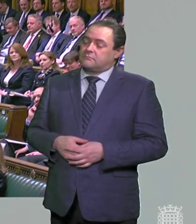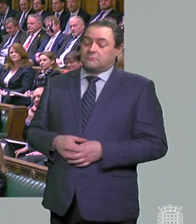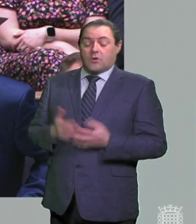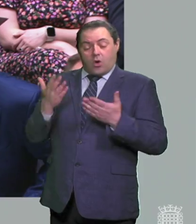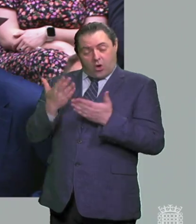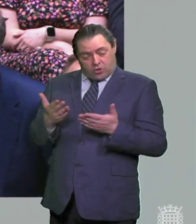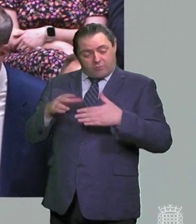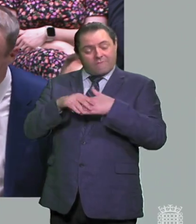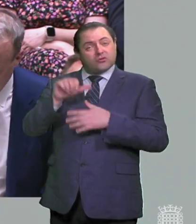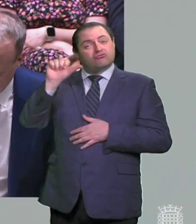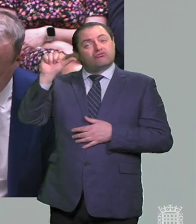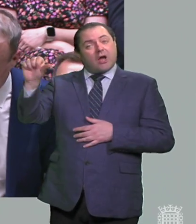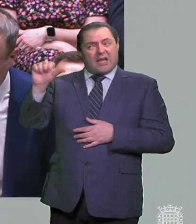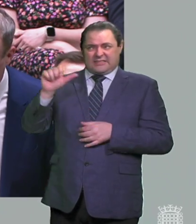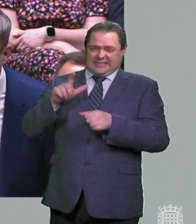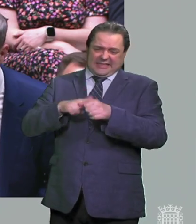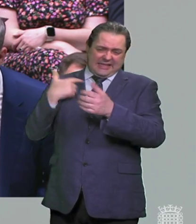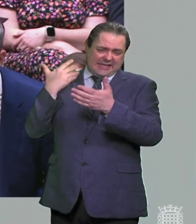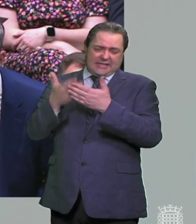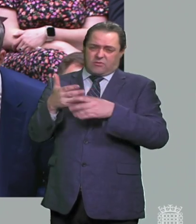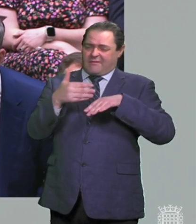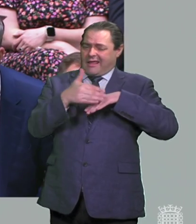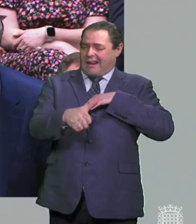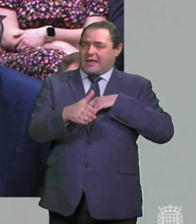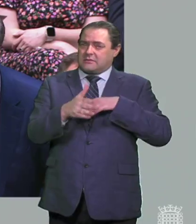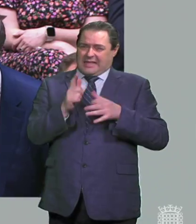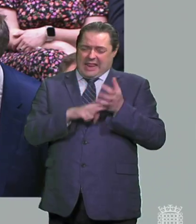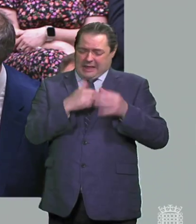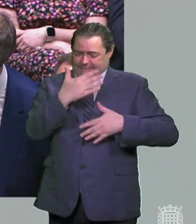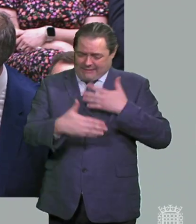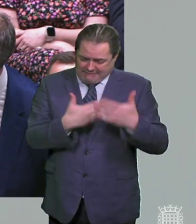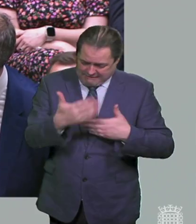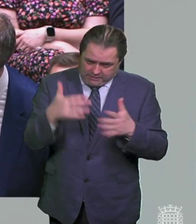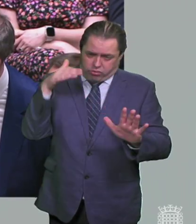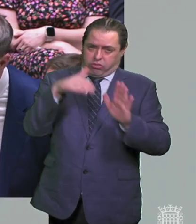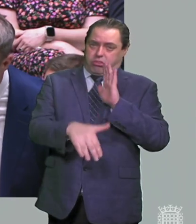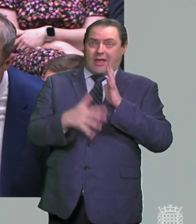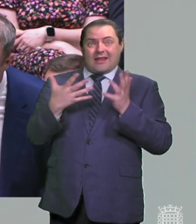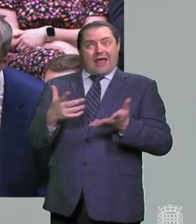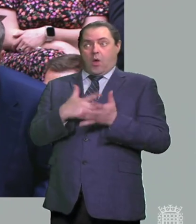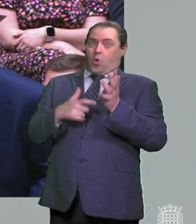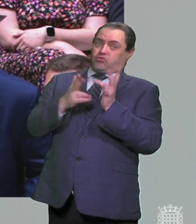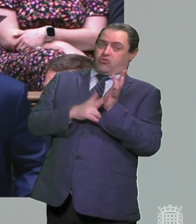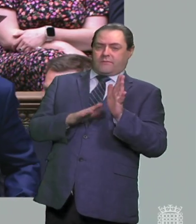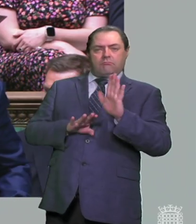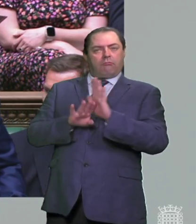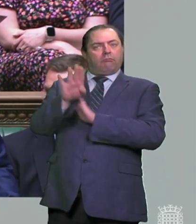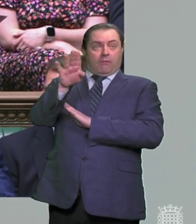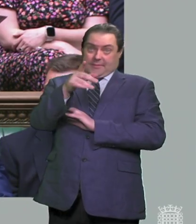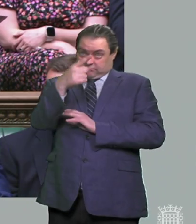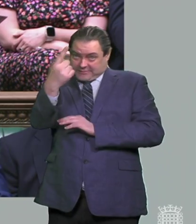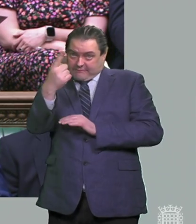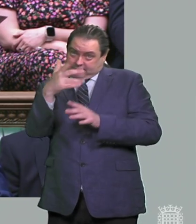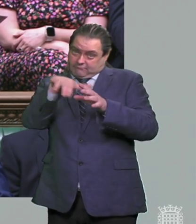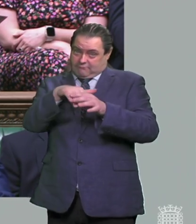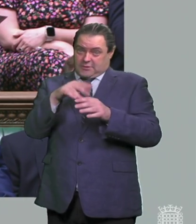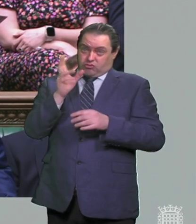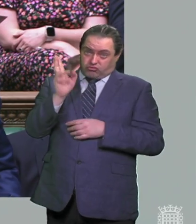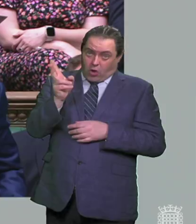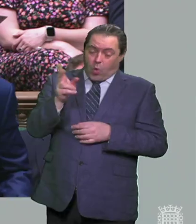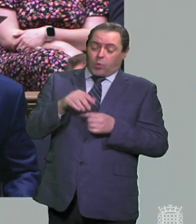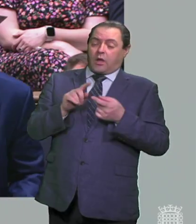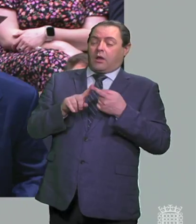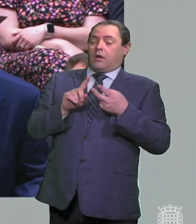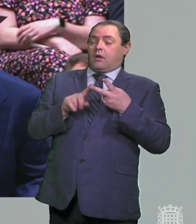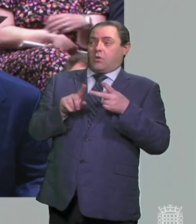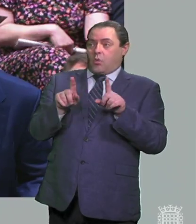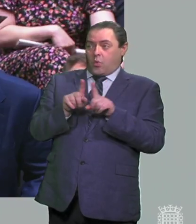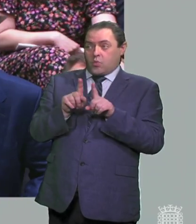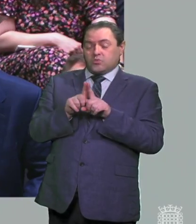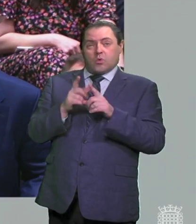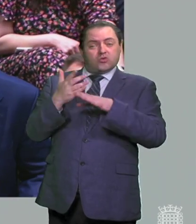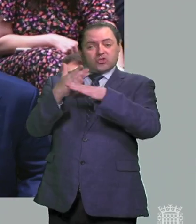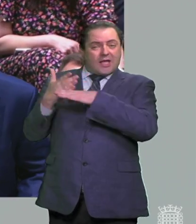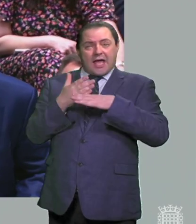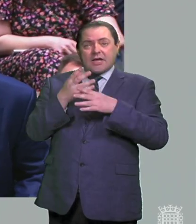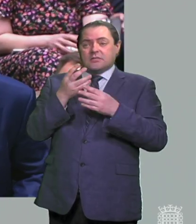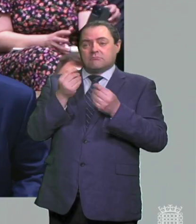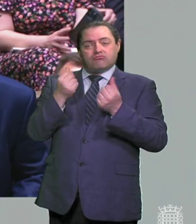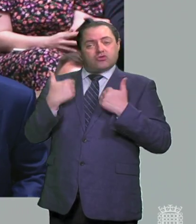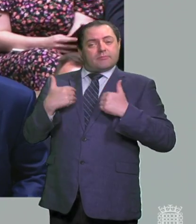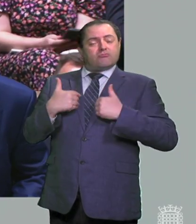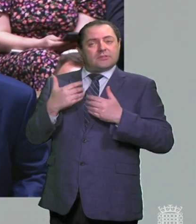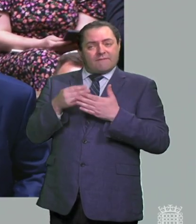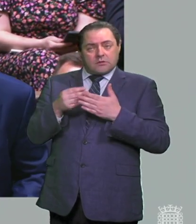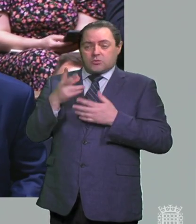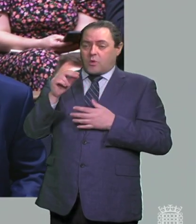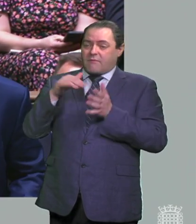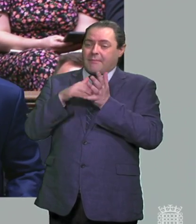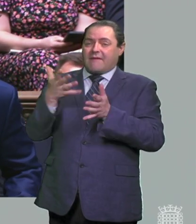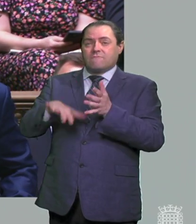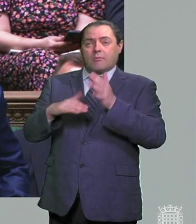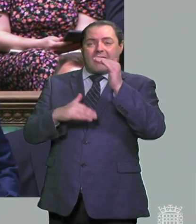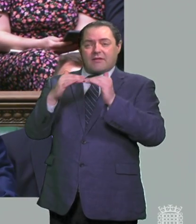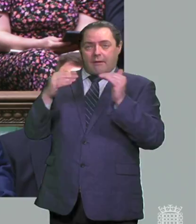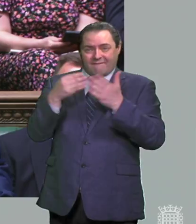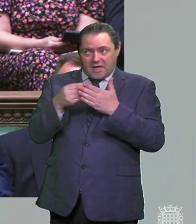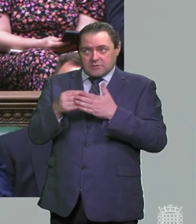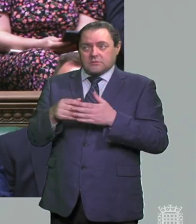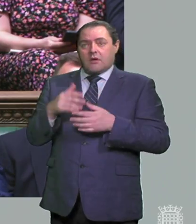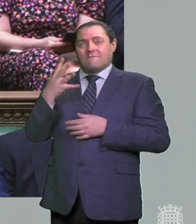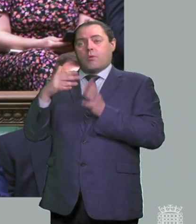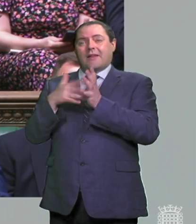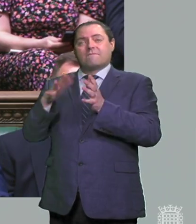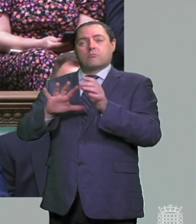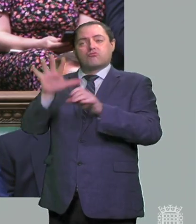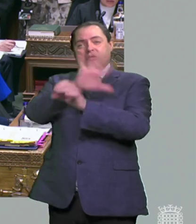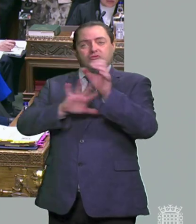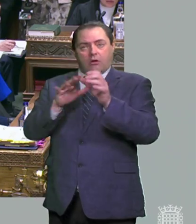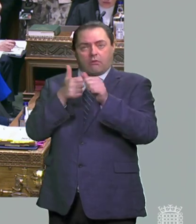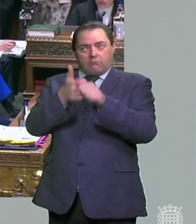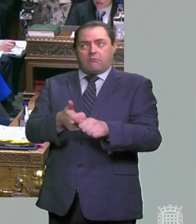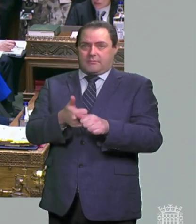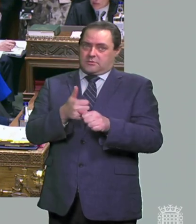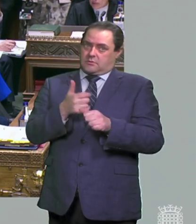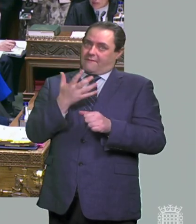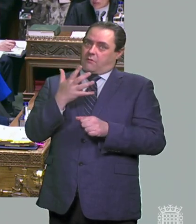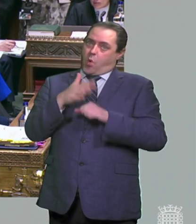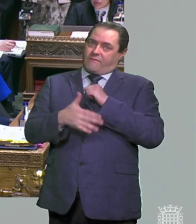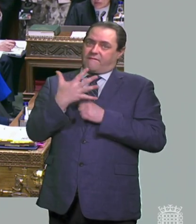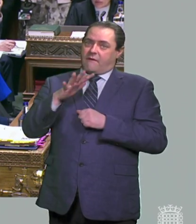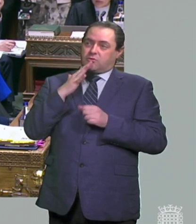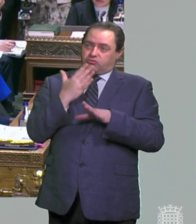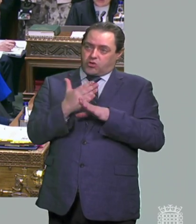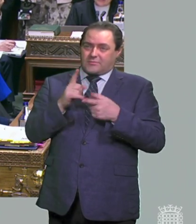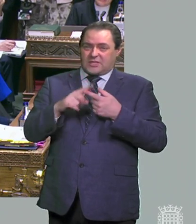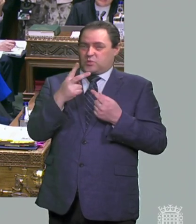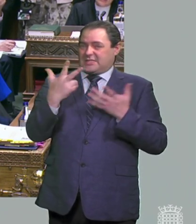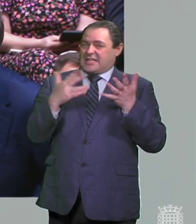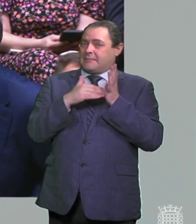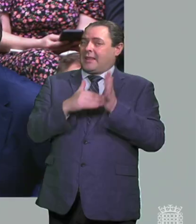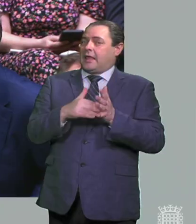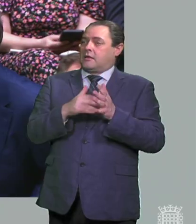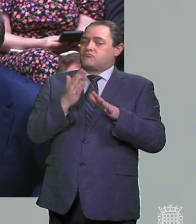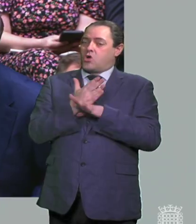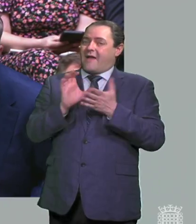My honourable Friend is absolutely right. After years of neglect under Labour, it is now the Conservatives—thanks in no small part to my honourable Friend—who have been levelling up in Stoke-on-Trent, with £11 million from the shared prosperity fund, £12 million from the levelling-up fund and £4 million from the regional growth fund, supporting over 500 jobs, along with £28 million of private investment.